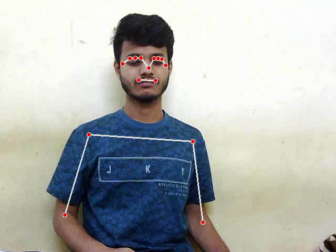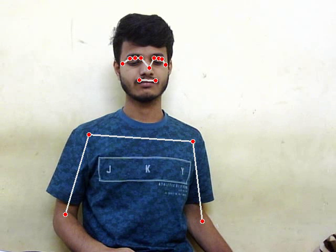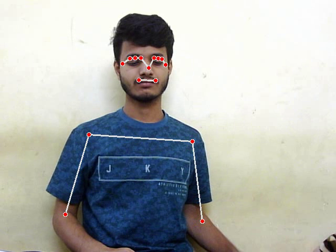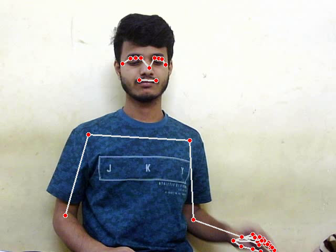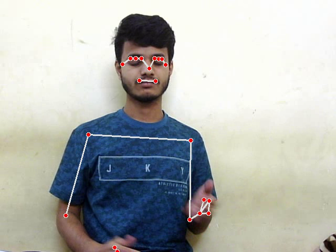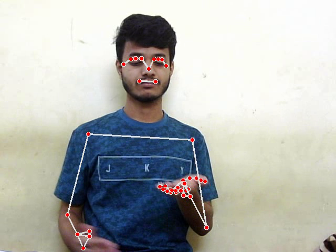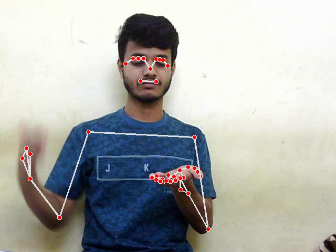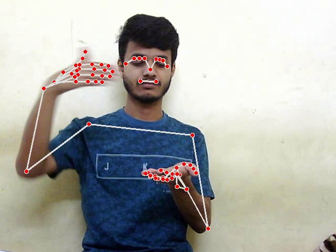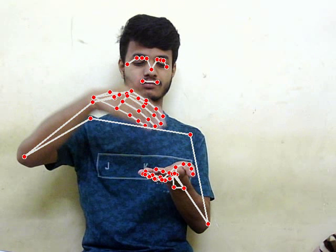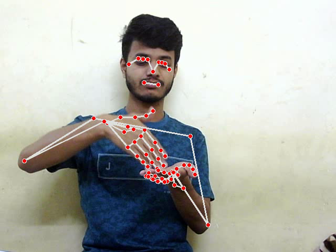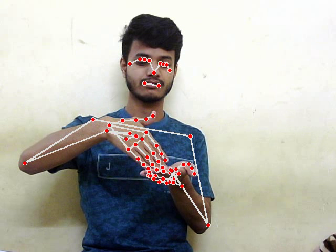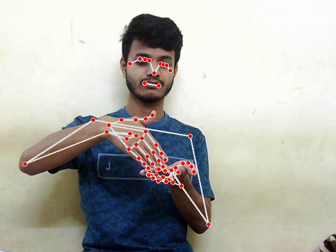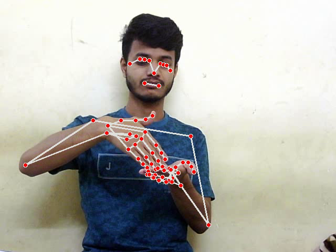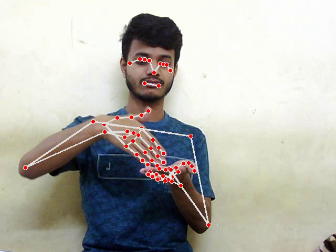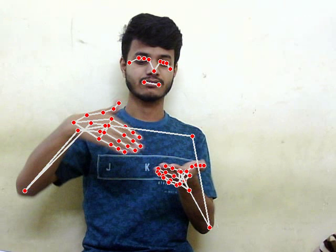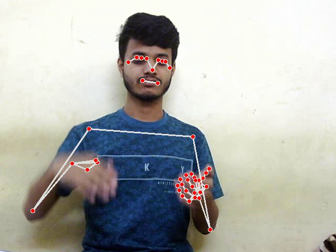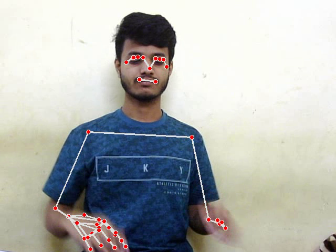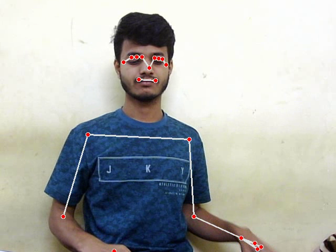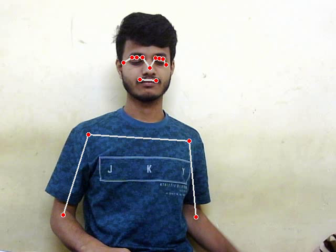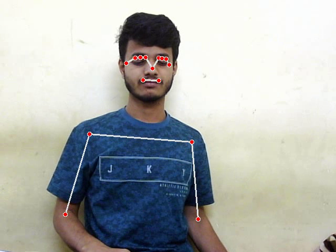again